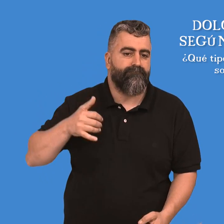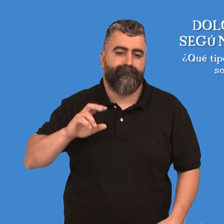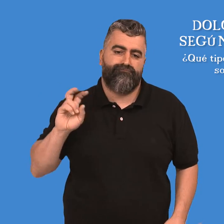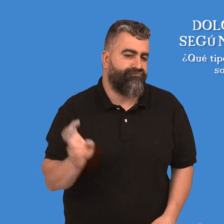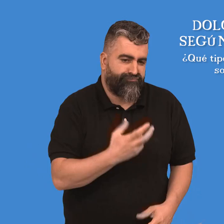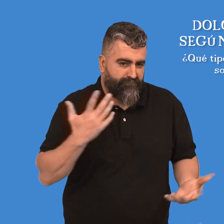etc